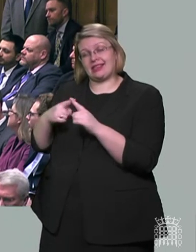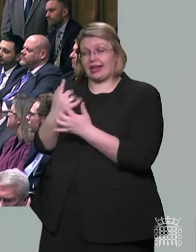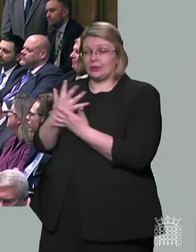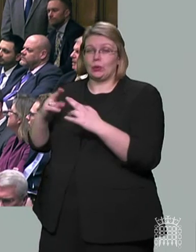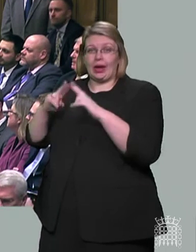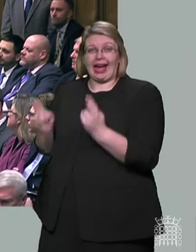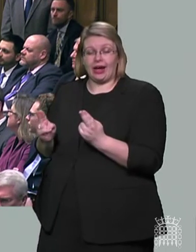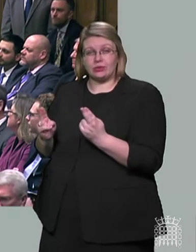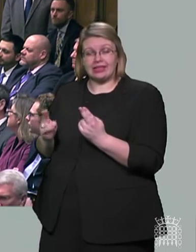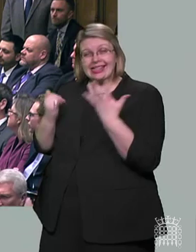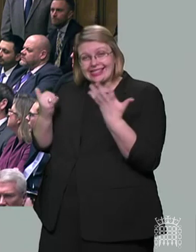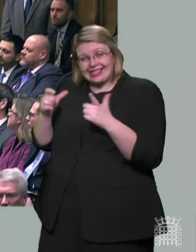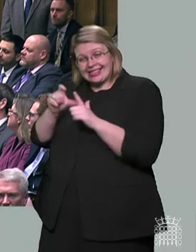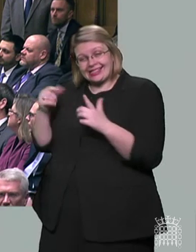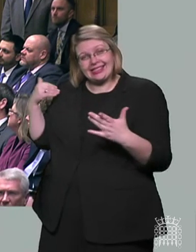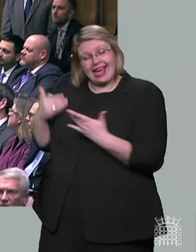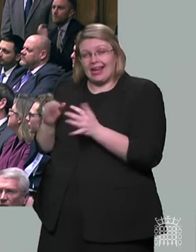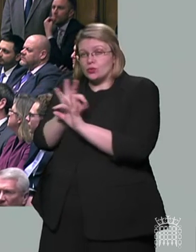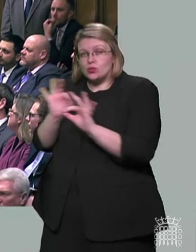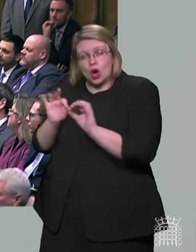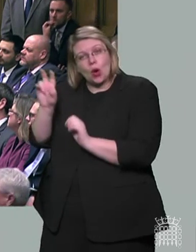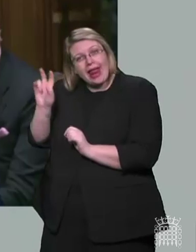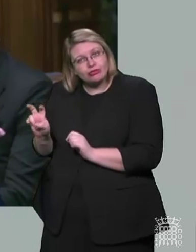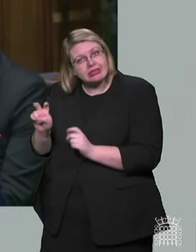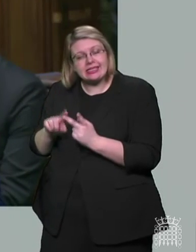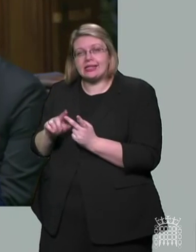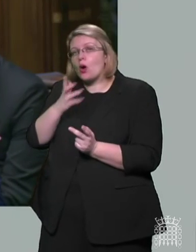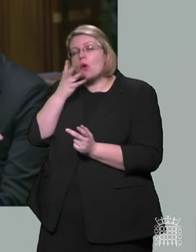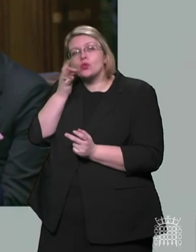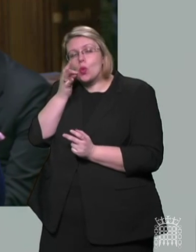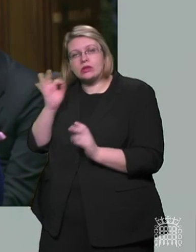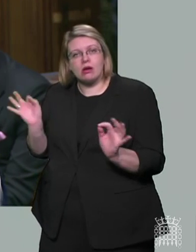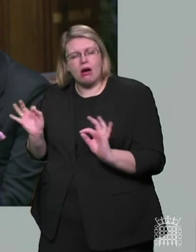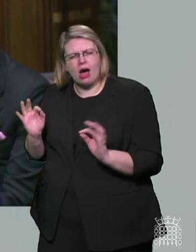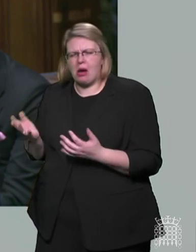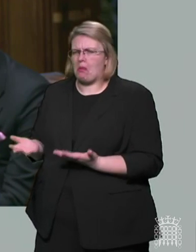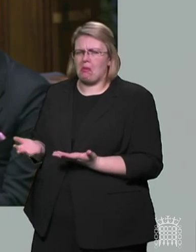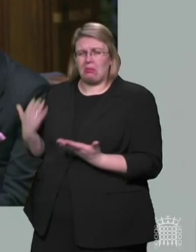As we become more and more reliant on electricity, we must become more resilient.